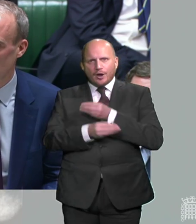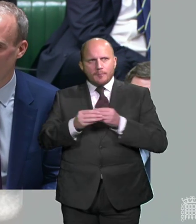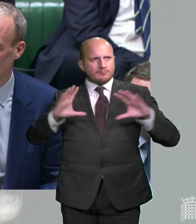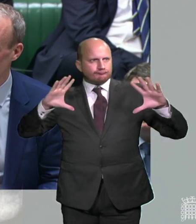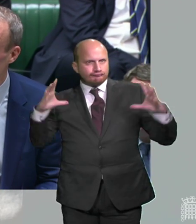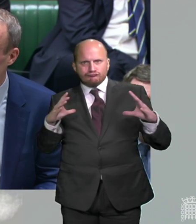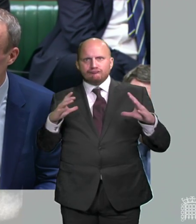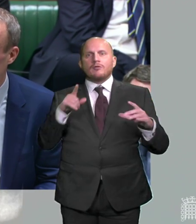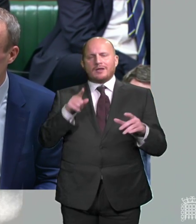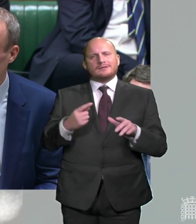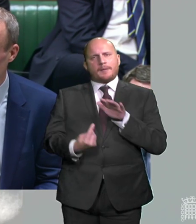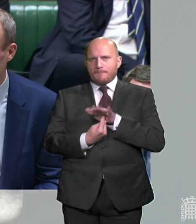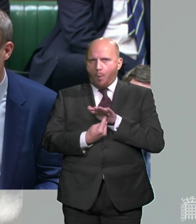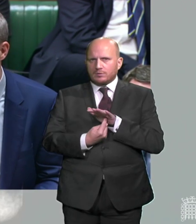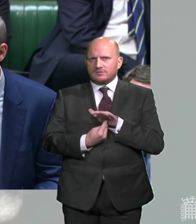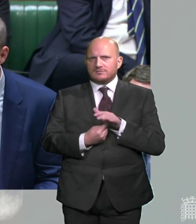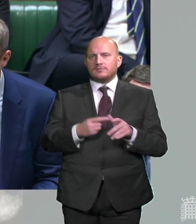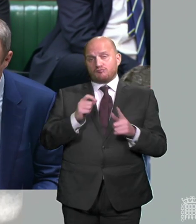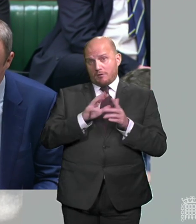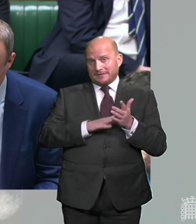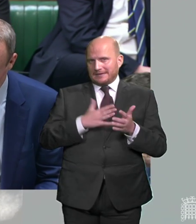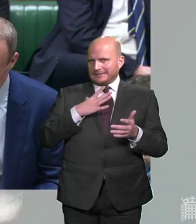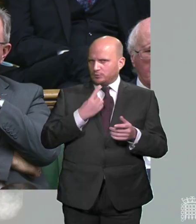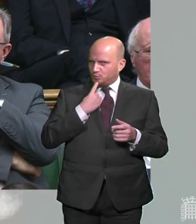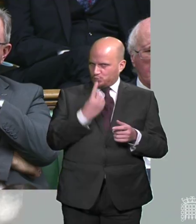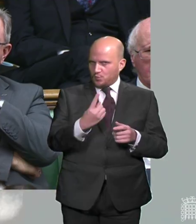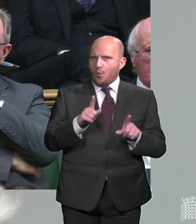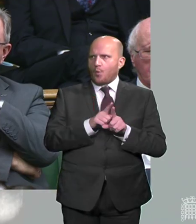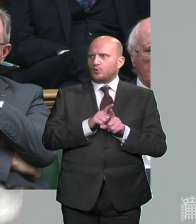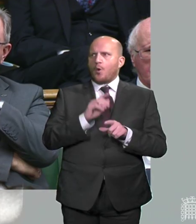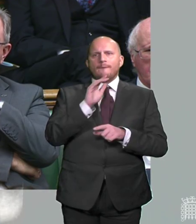The Prime Minister has been very clear on that, as has the Foreign Secretary.